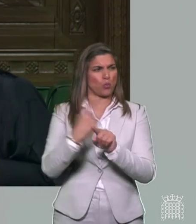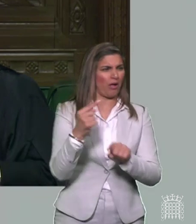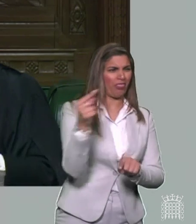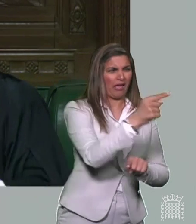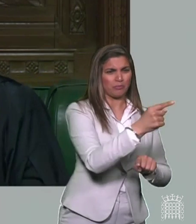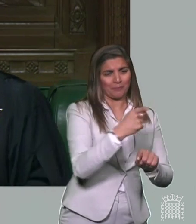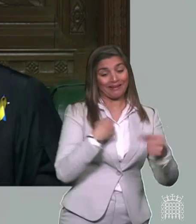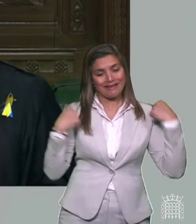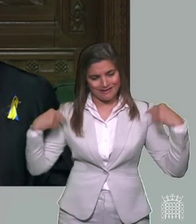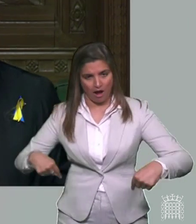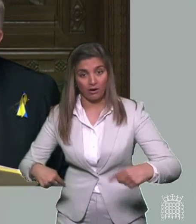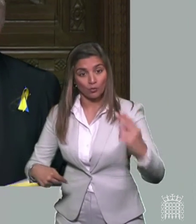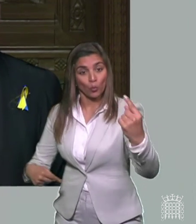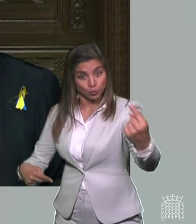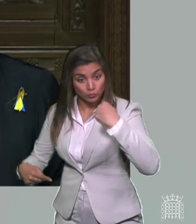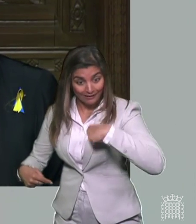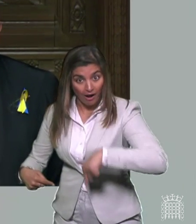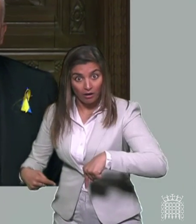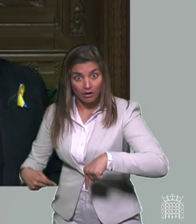I am here in the Chair: please, if you can help me.